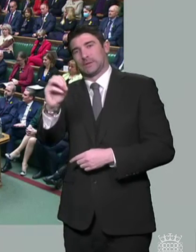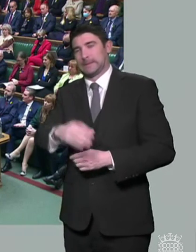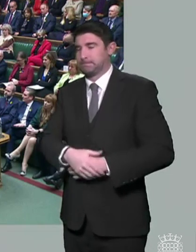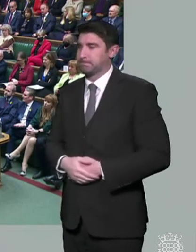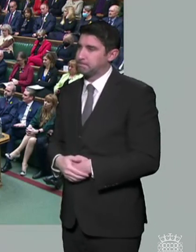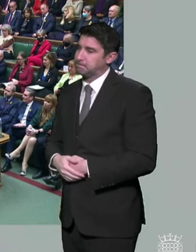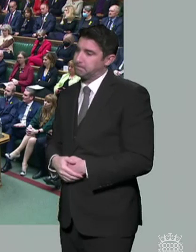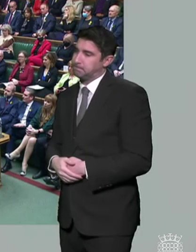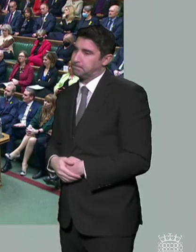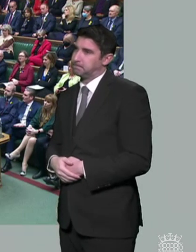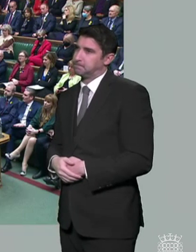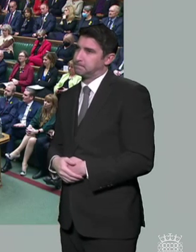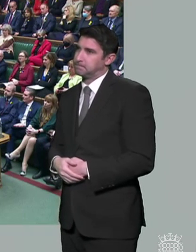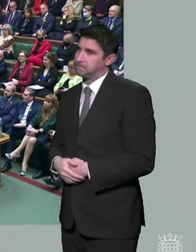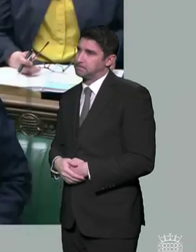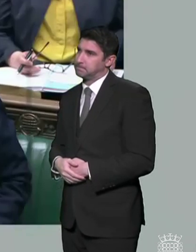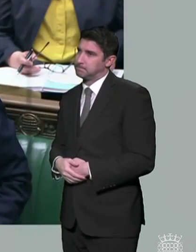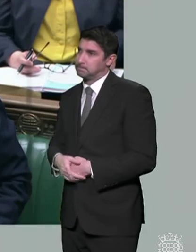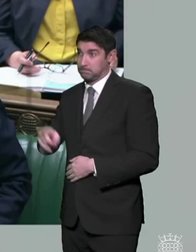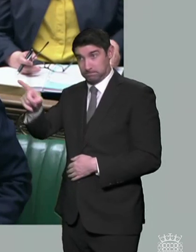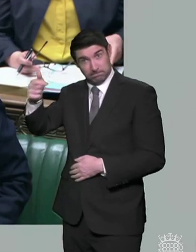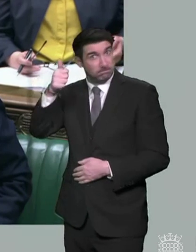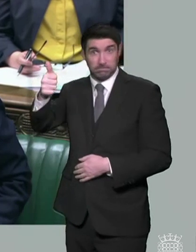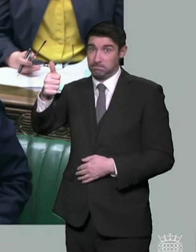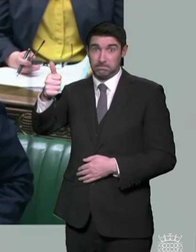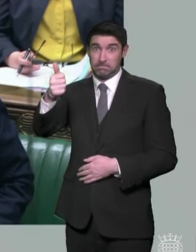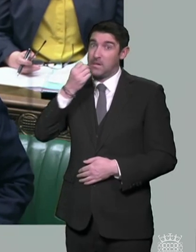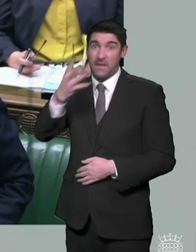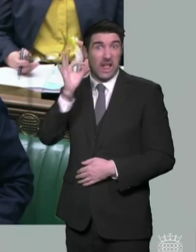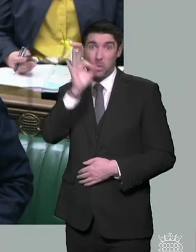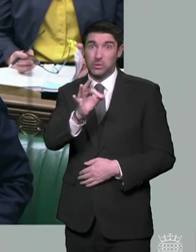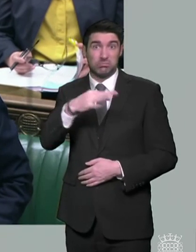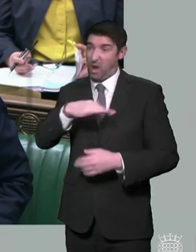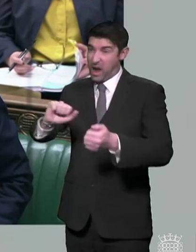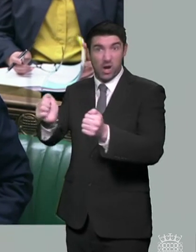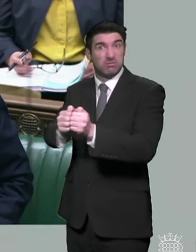I thank the honourable Lady for her very far-sighted question. That is exactly what we should be doing.